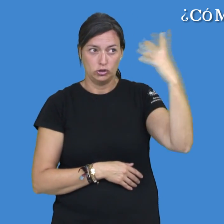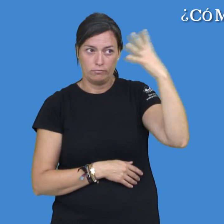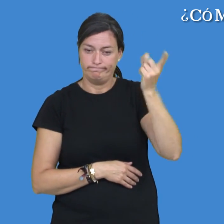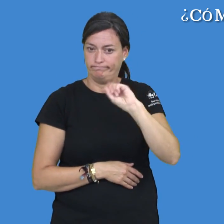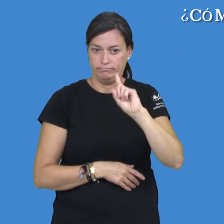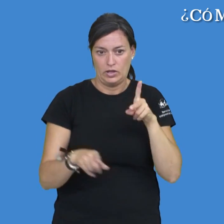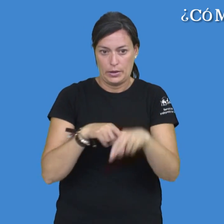no